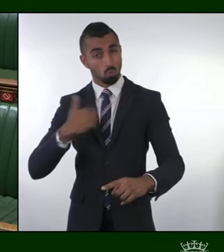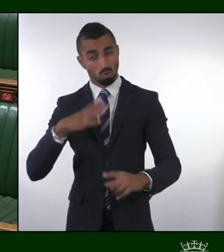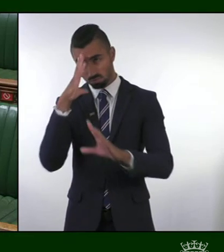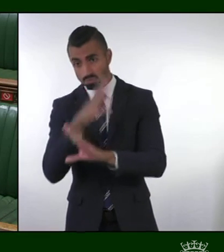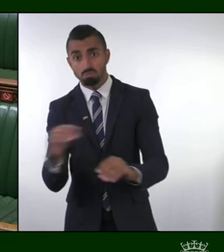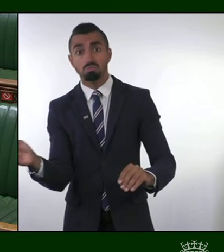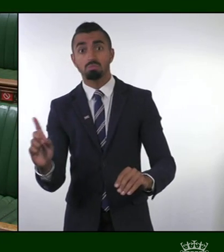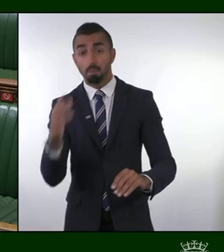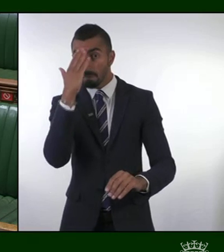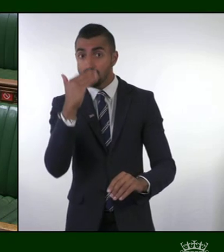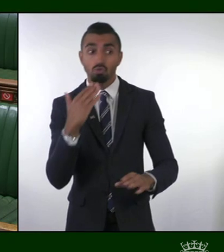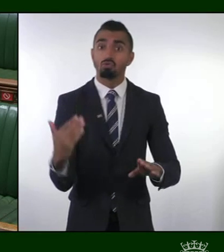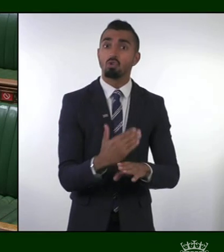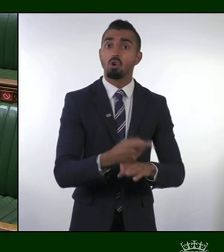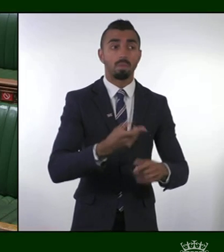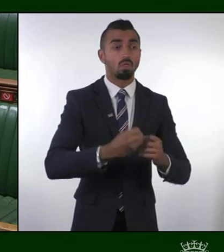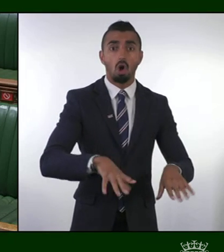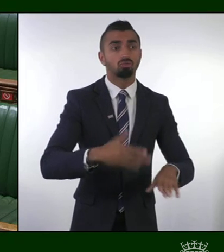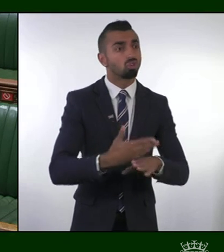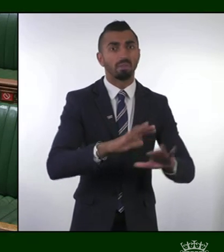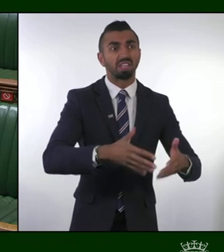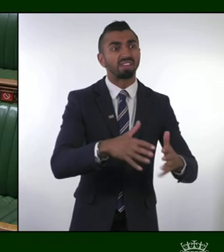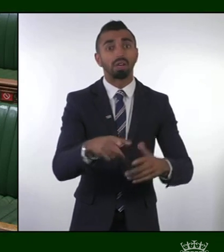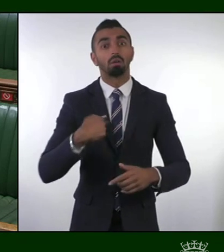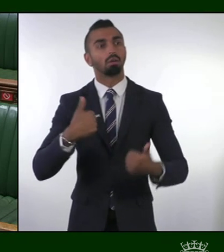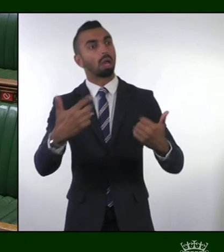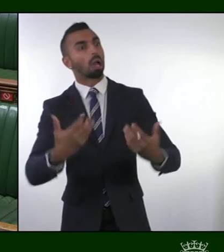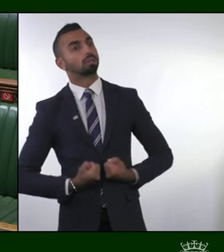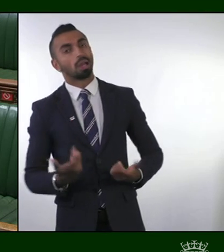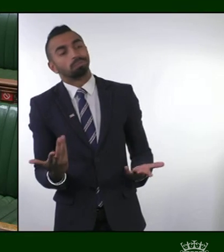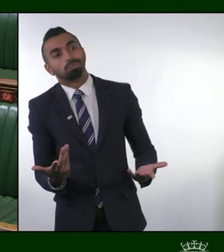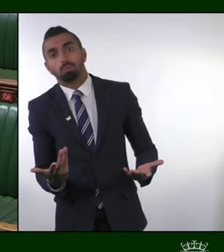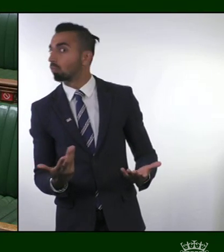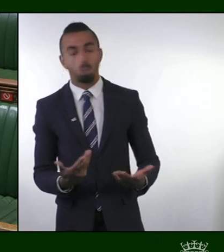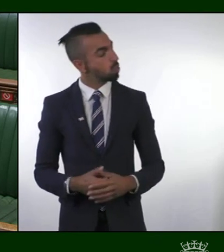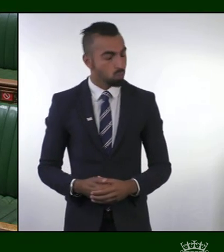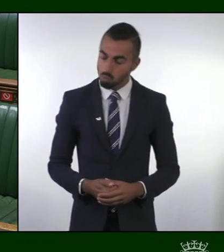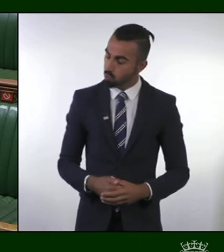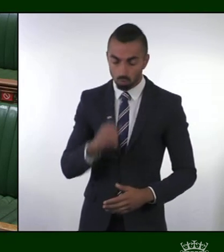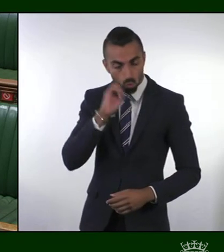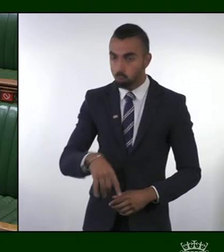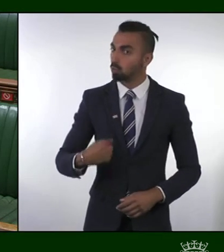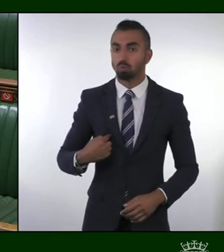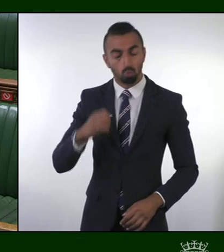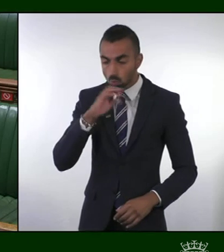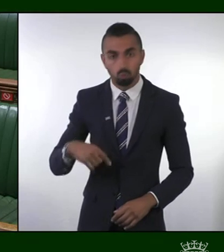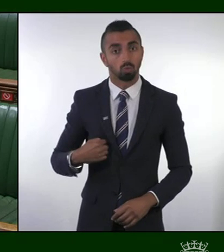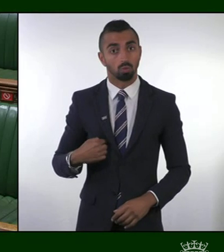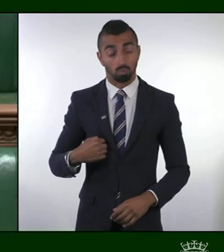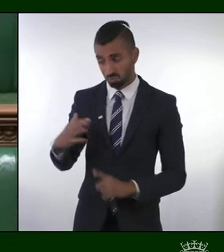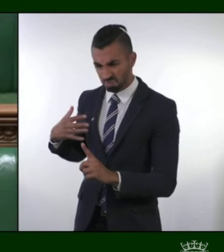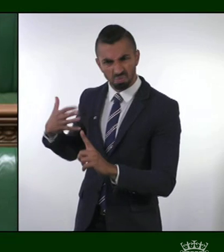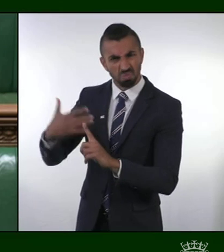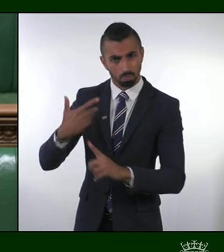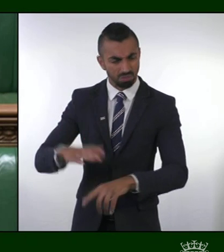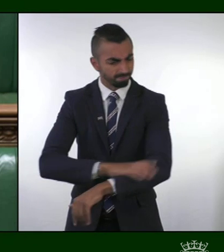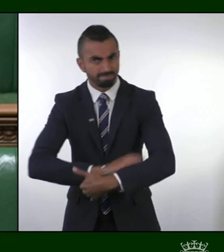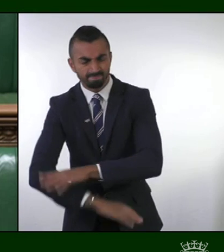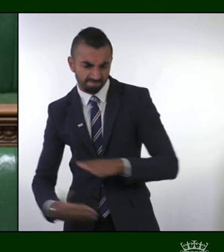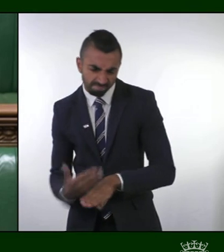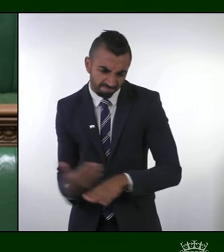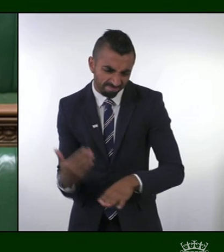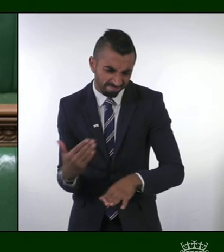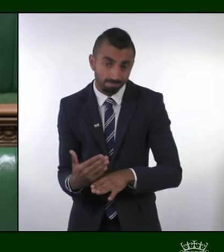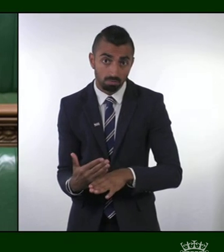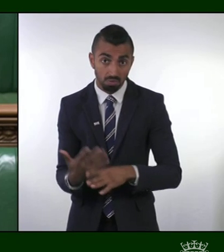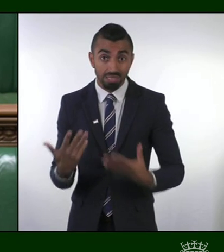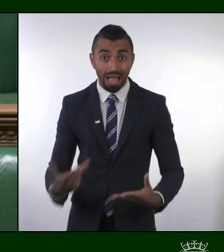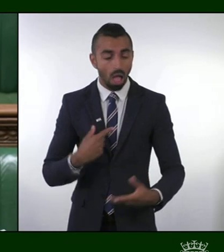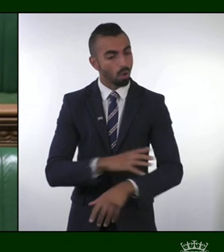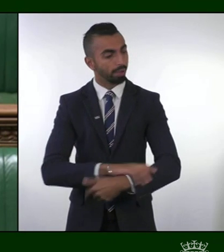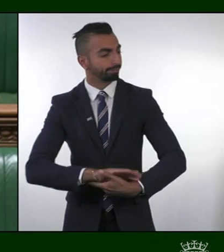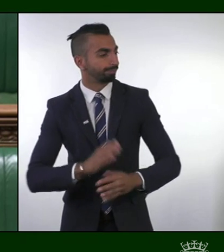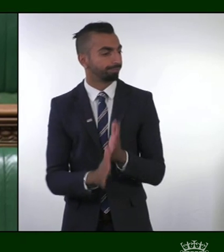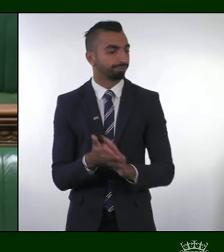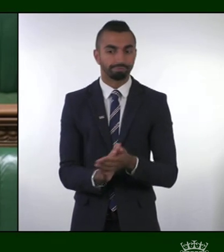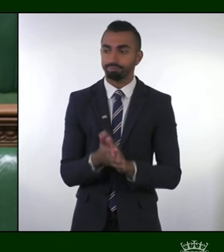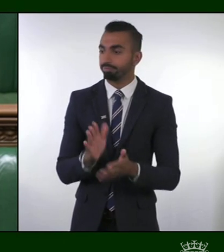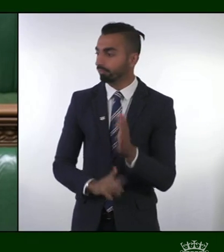We have not done everything we have so far just to step back now and say, “Job done.” In truth, the job has only just begun.